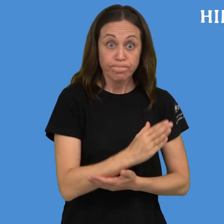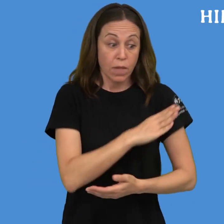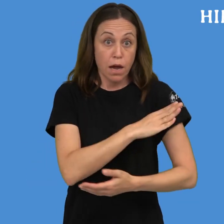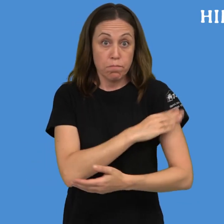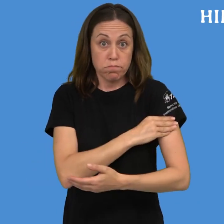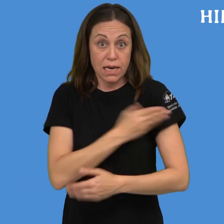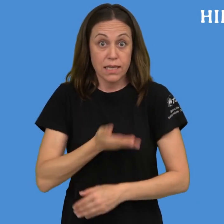tensión